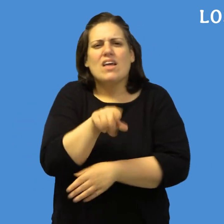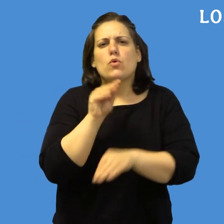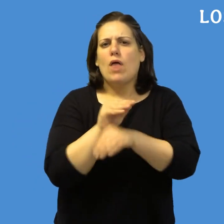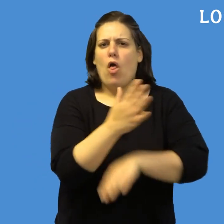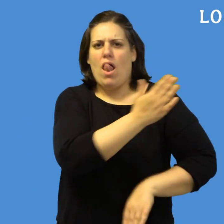cuidar